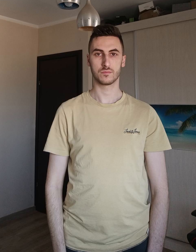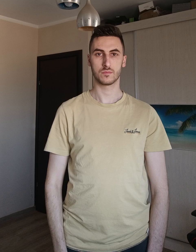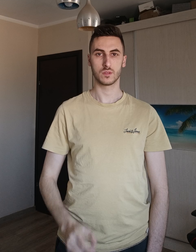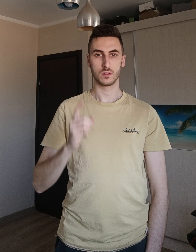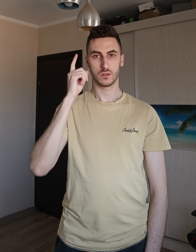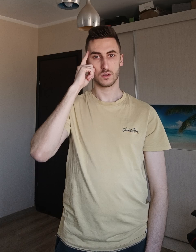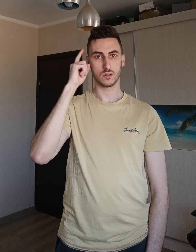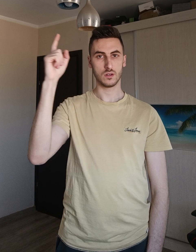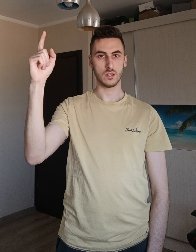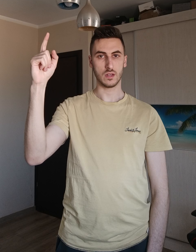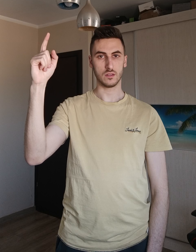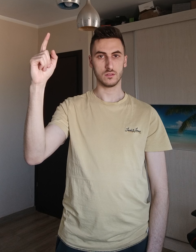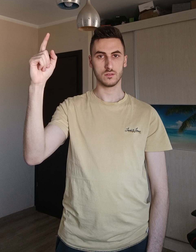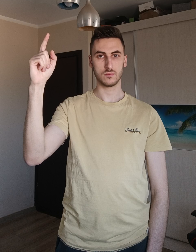לדעת